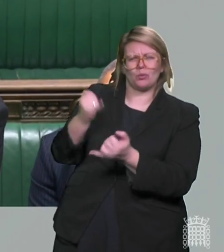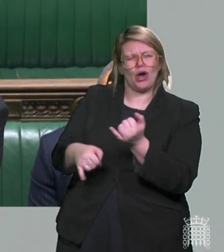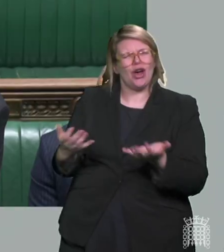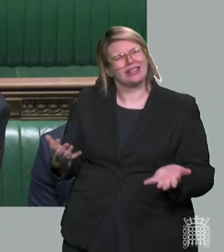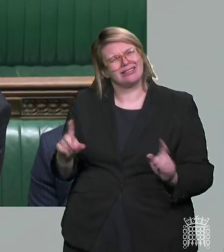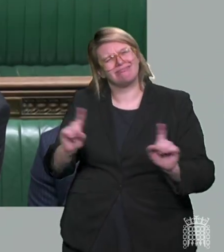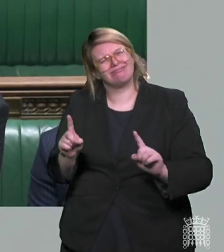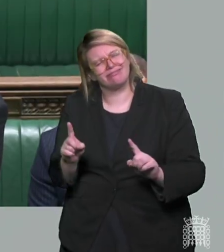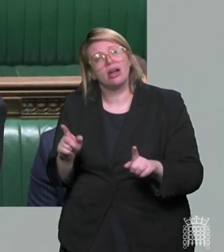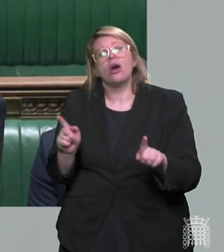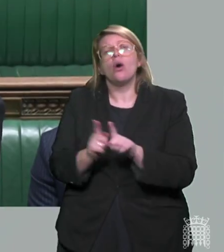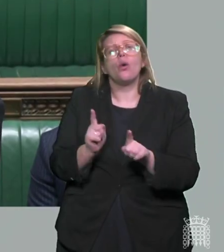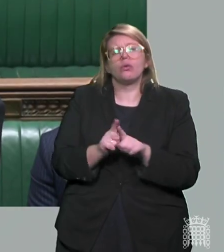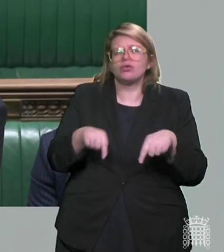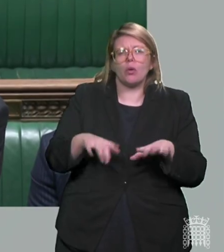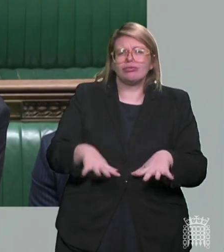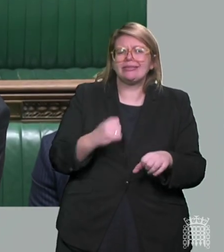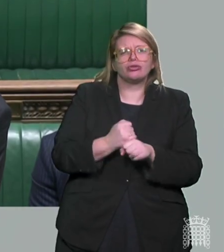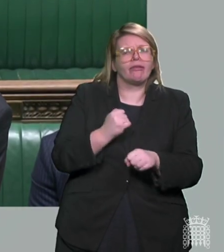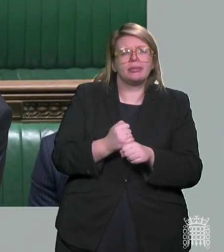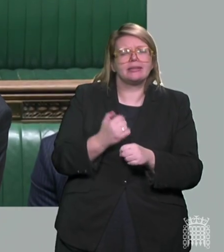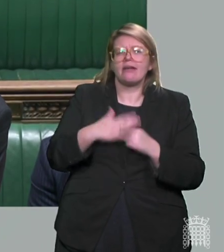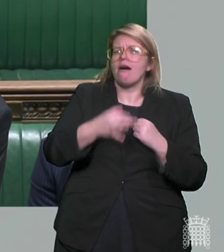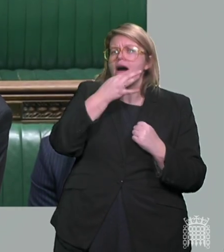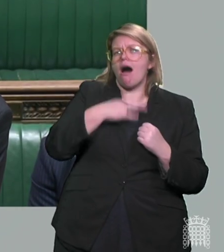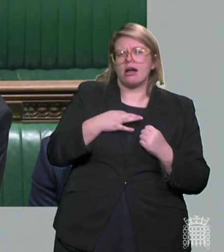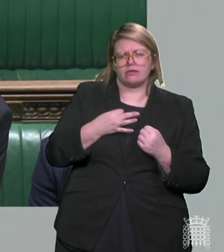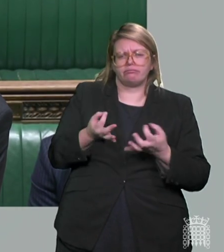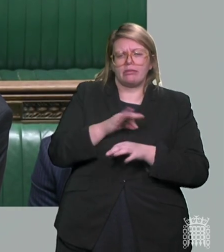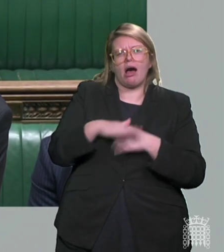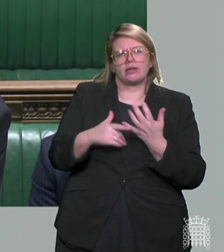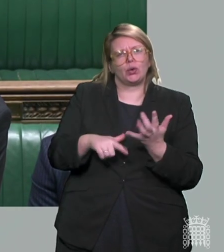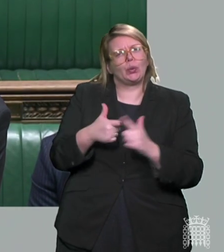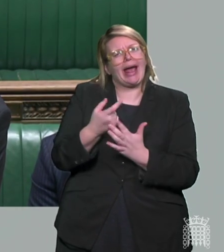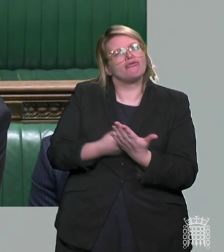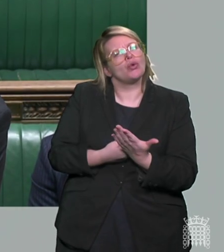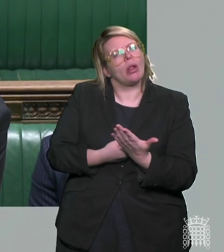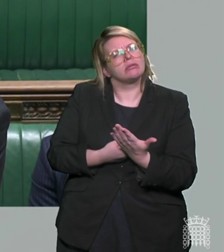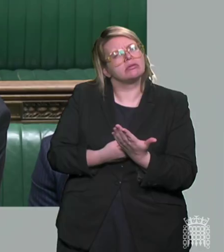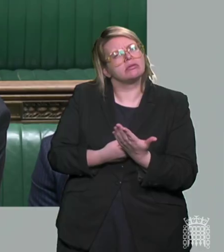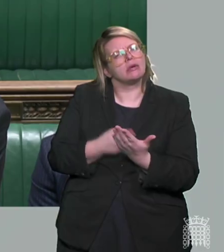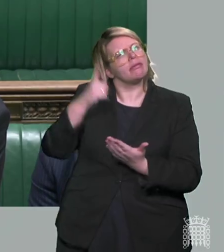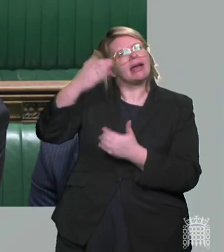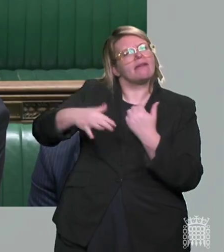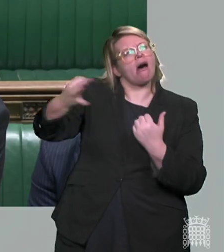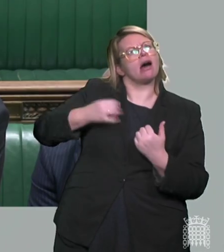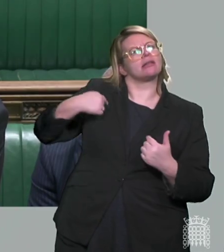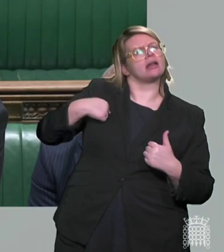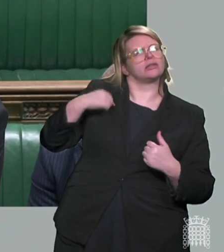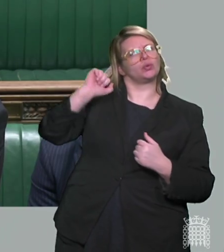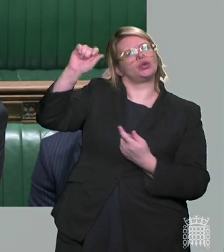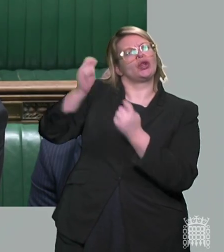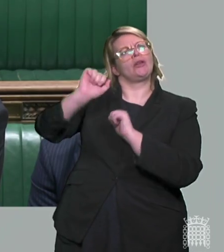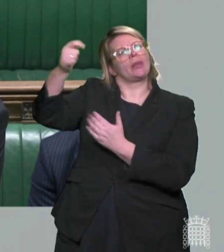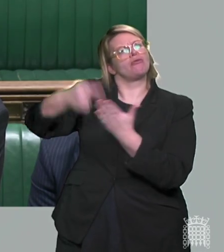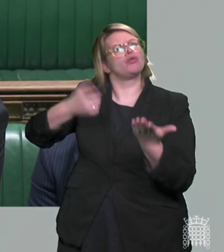Furthermore, we have not been asked for an exemption for this under the rules of the UK Internal Market Act 2020 by the Scottish Government—no request for an exemption has come.